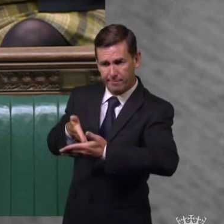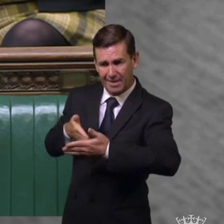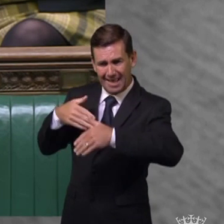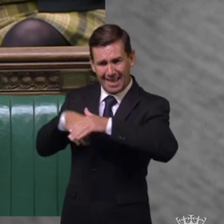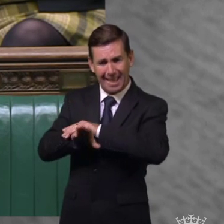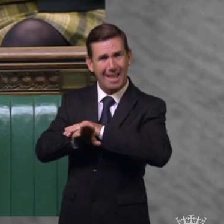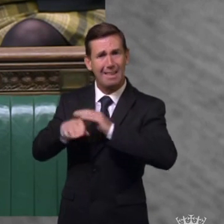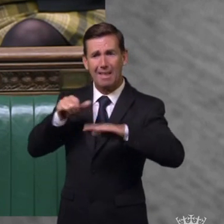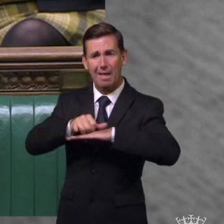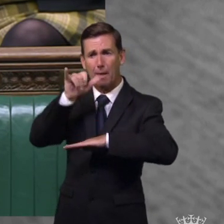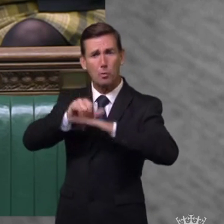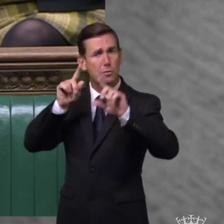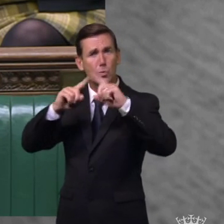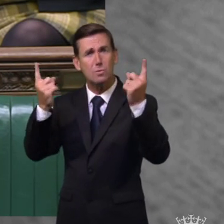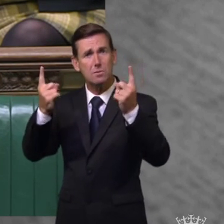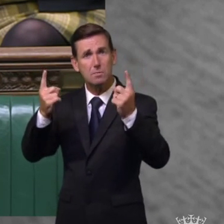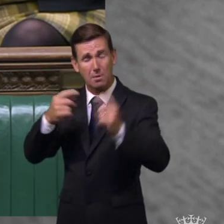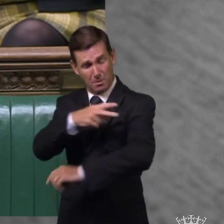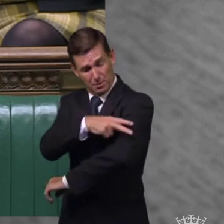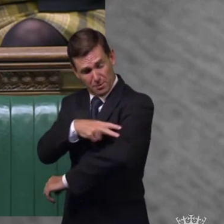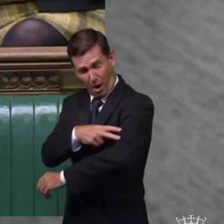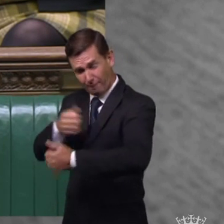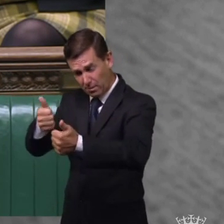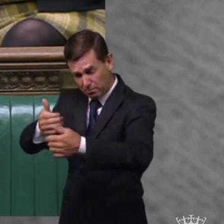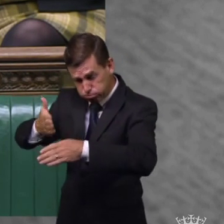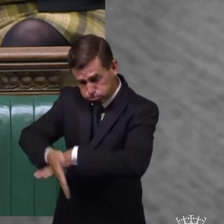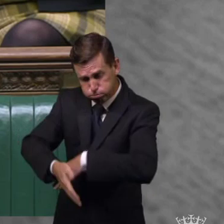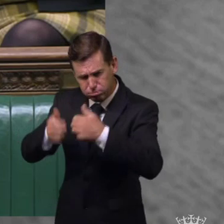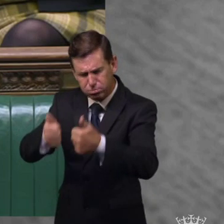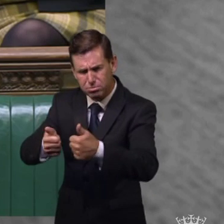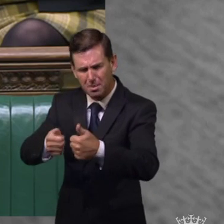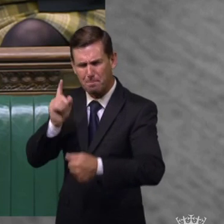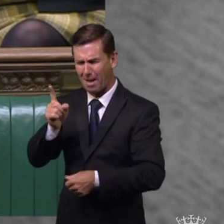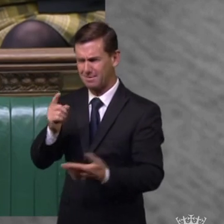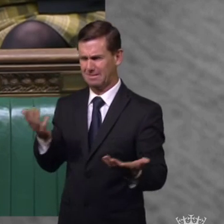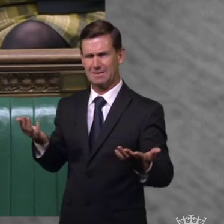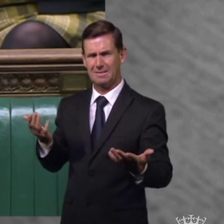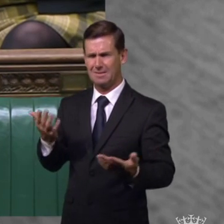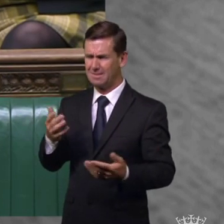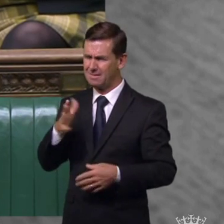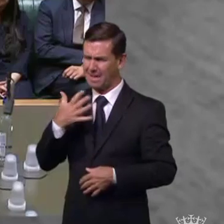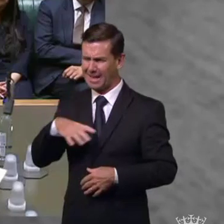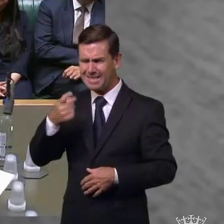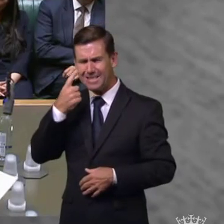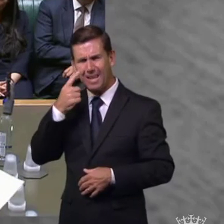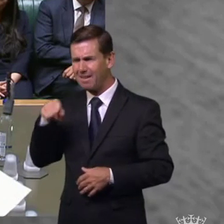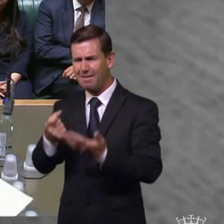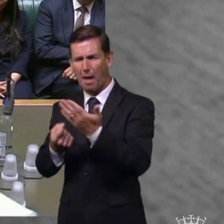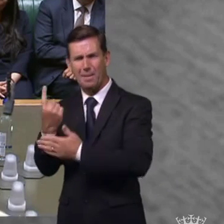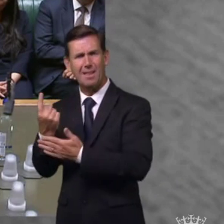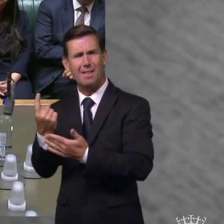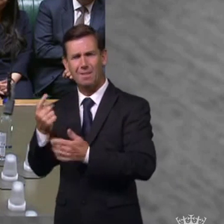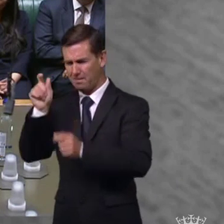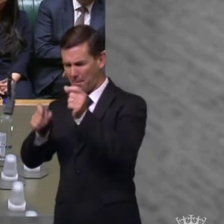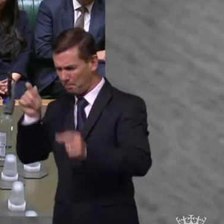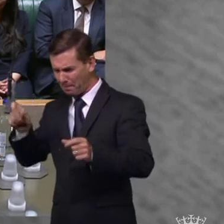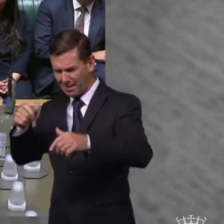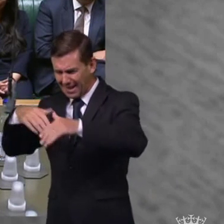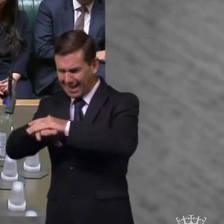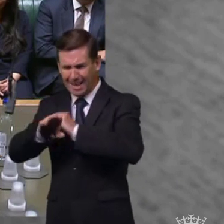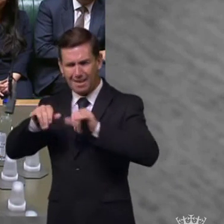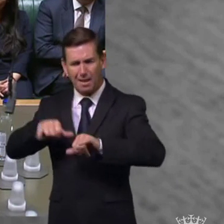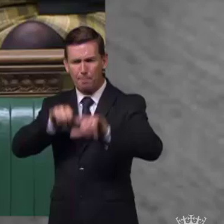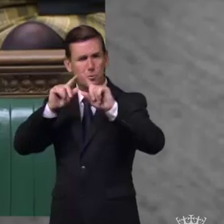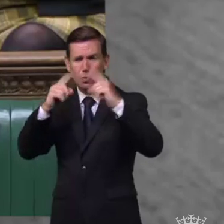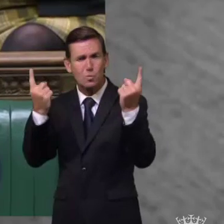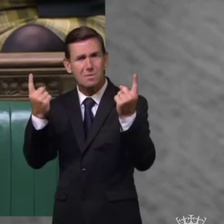As I say, we are not challenging the work on the ground—we know how difficult it is—but, if that is true, we would like to see that matter addressed at an appropriate moment.